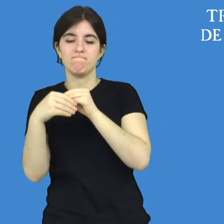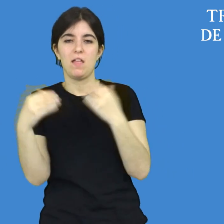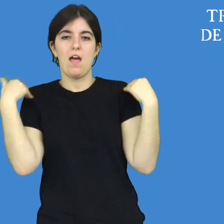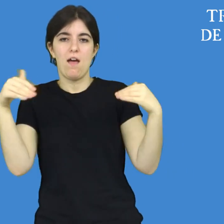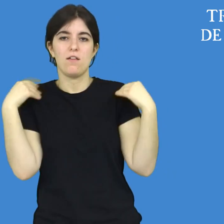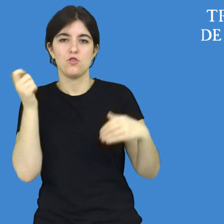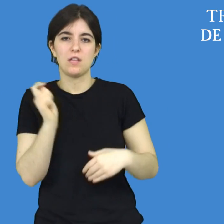ejercicio